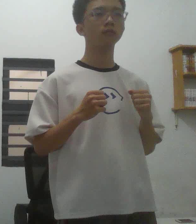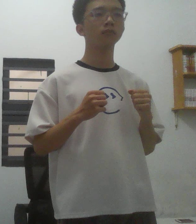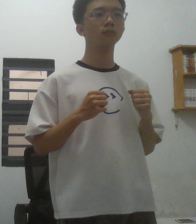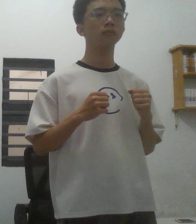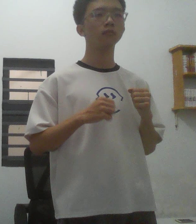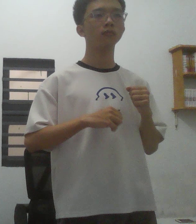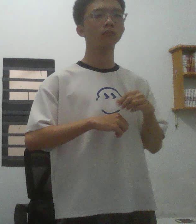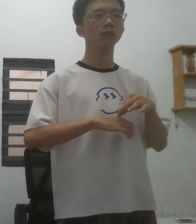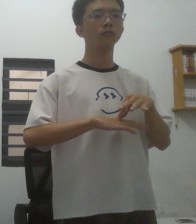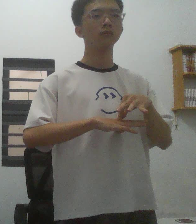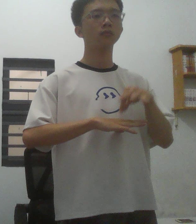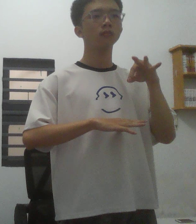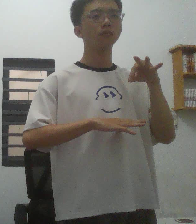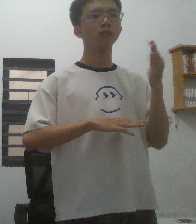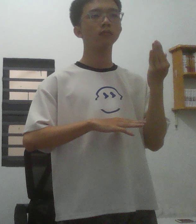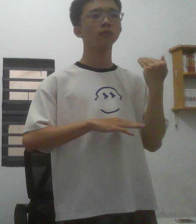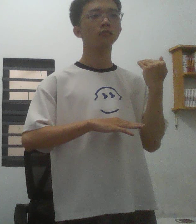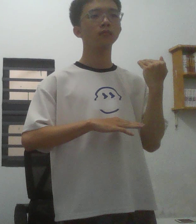tuan truoc